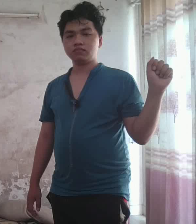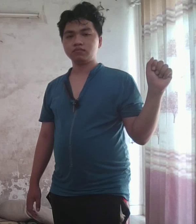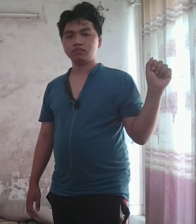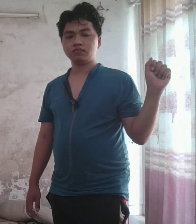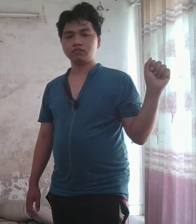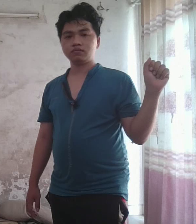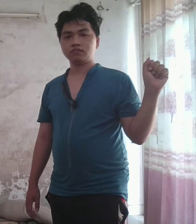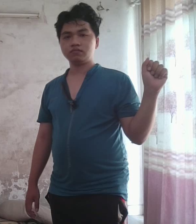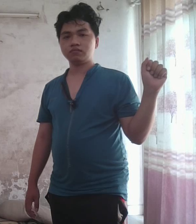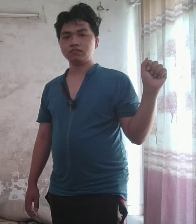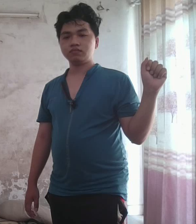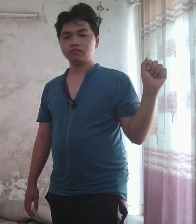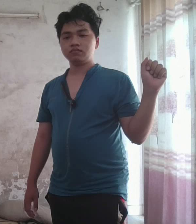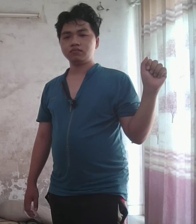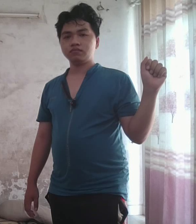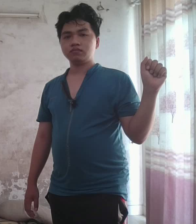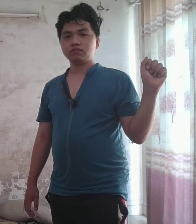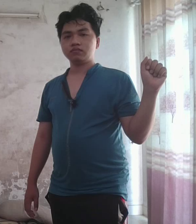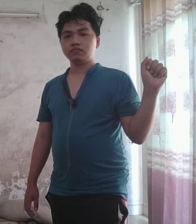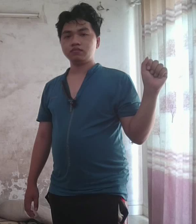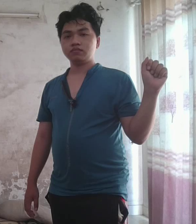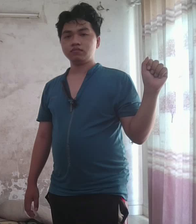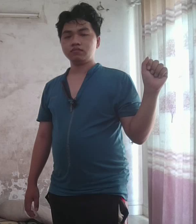a